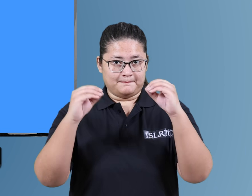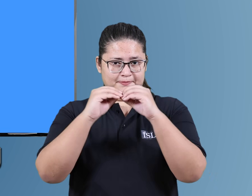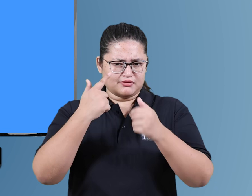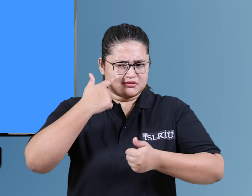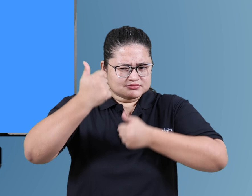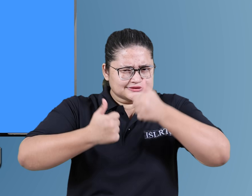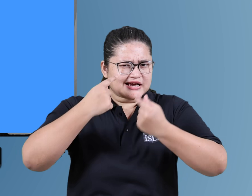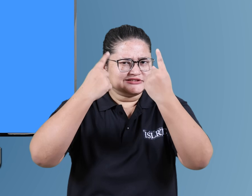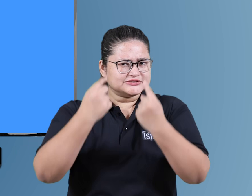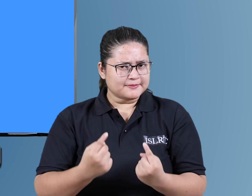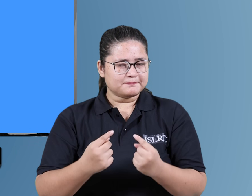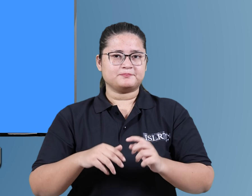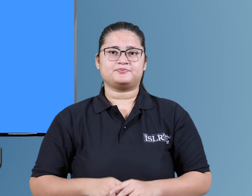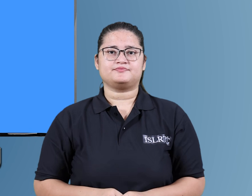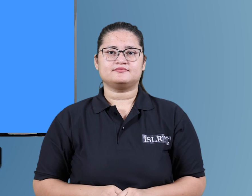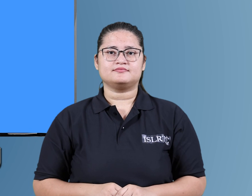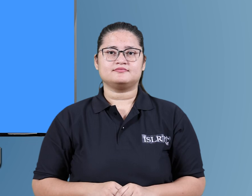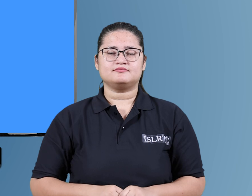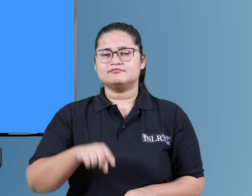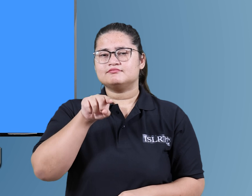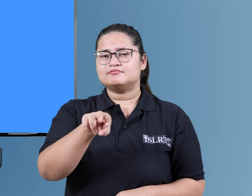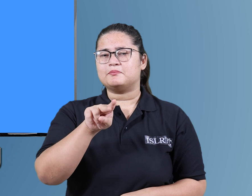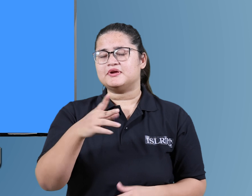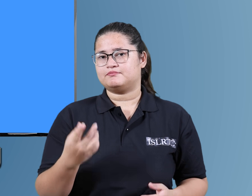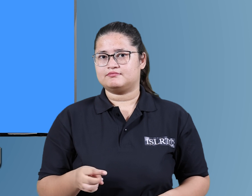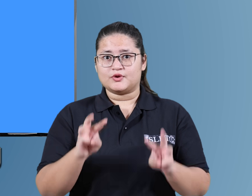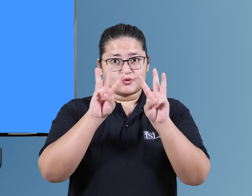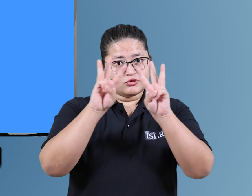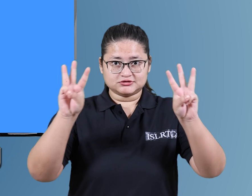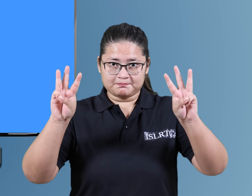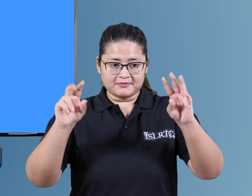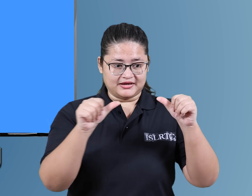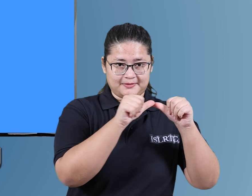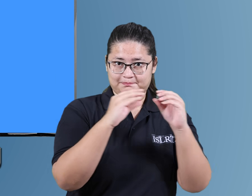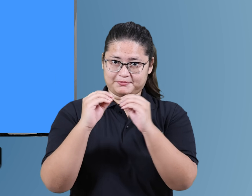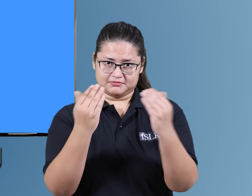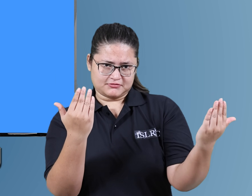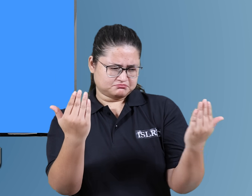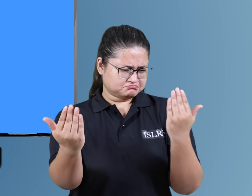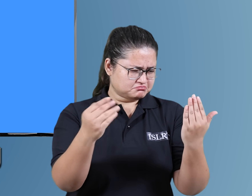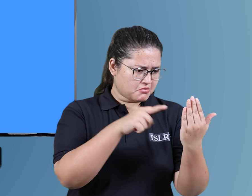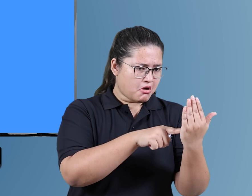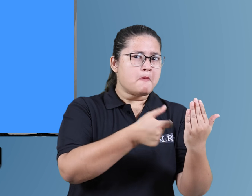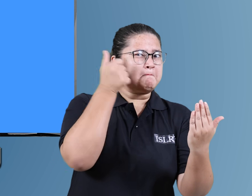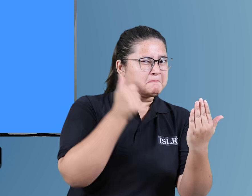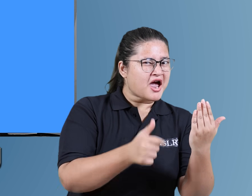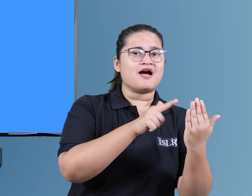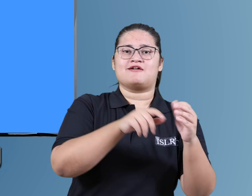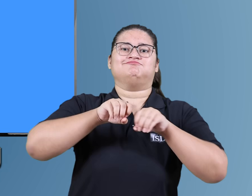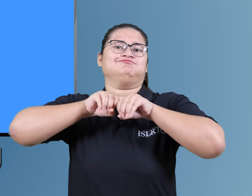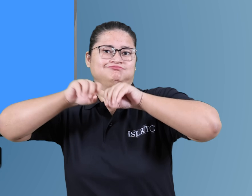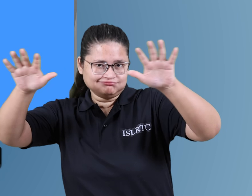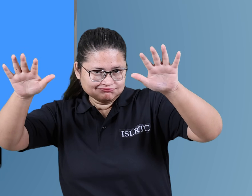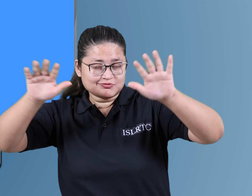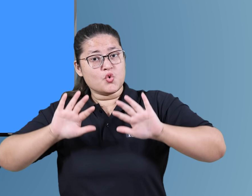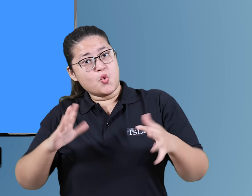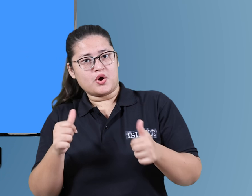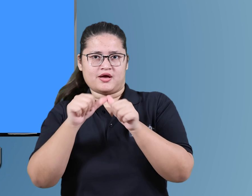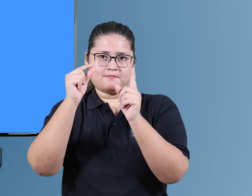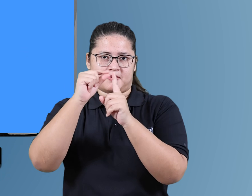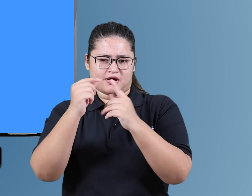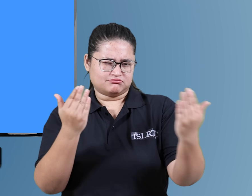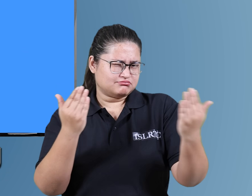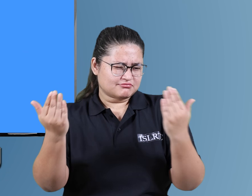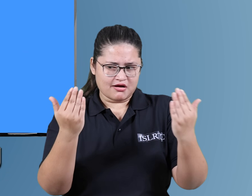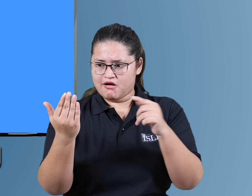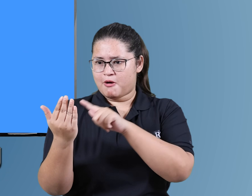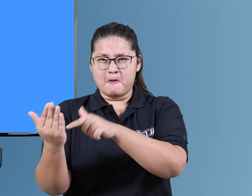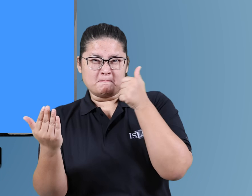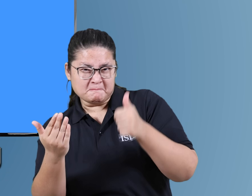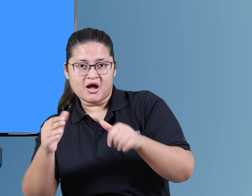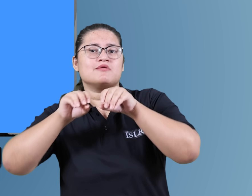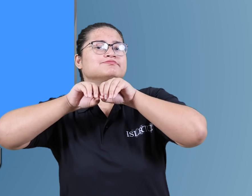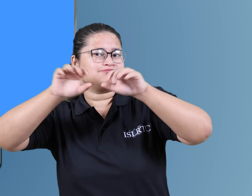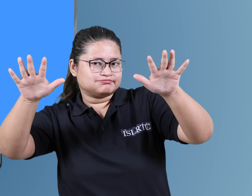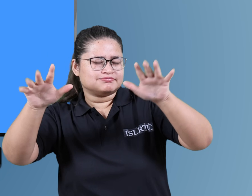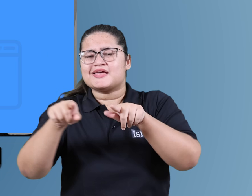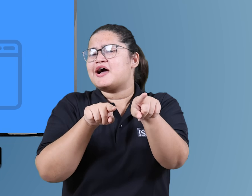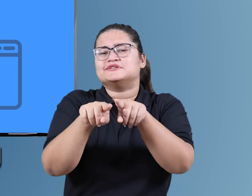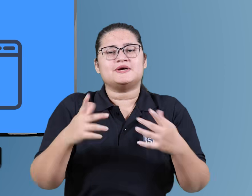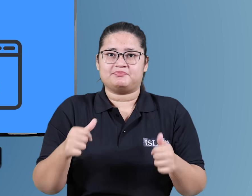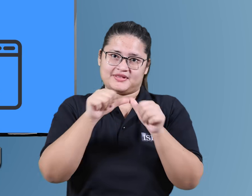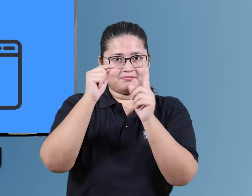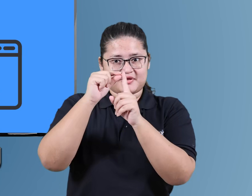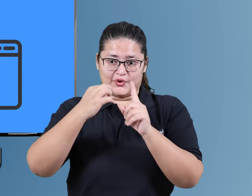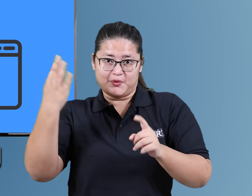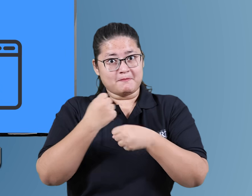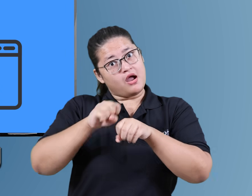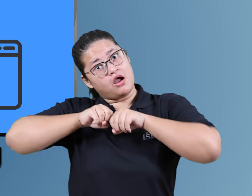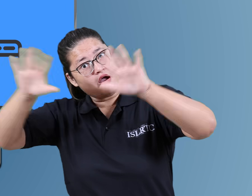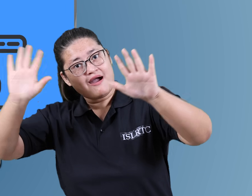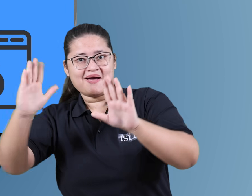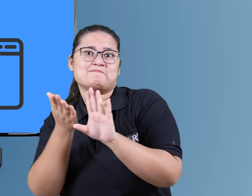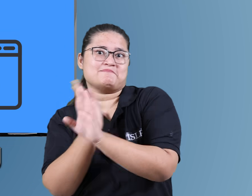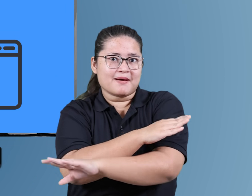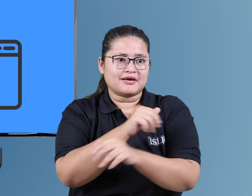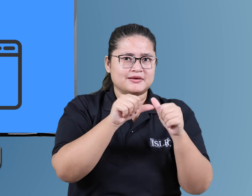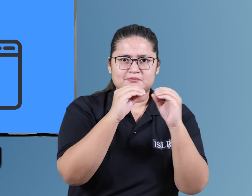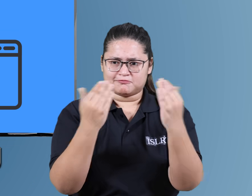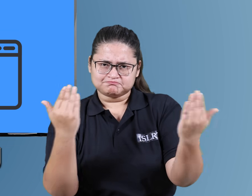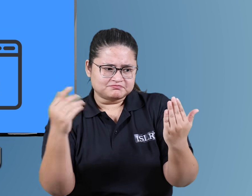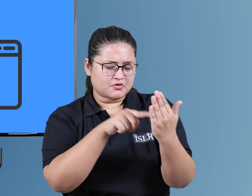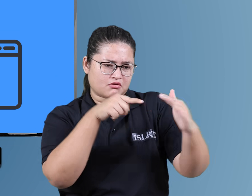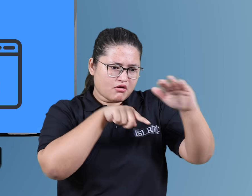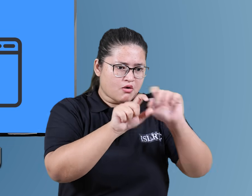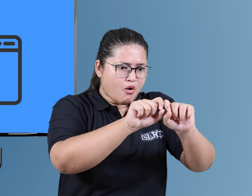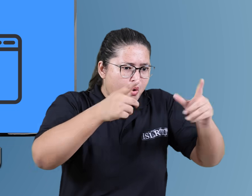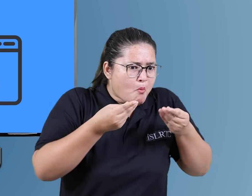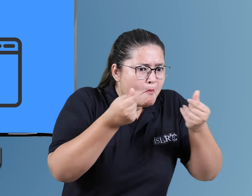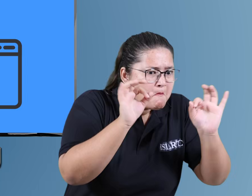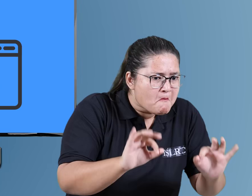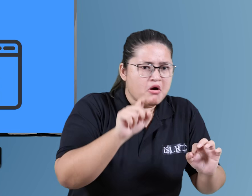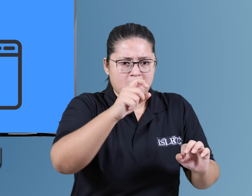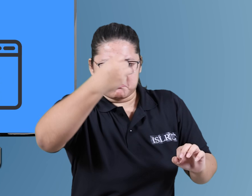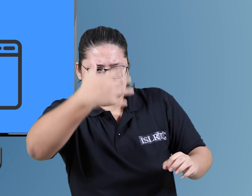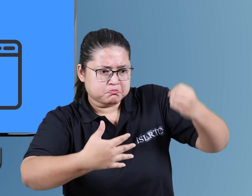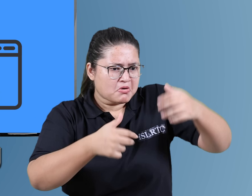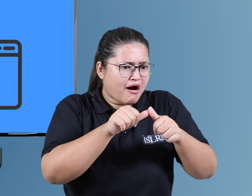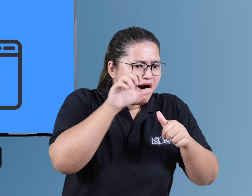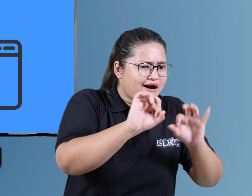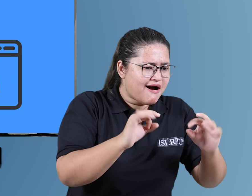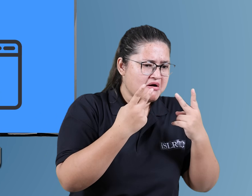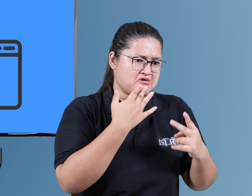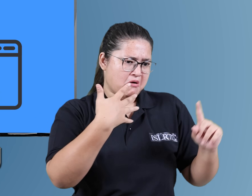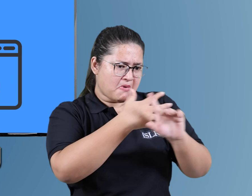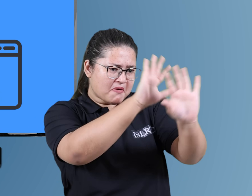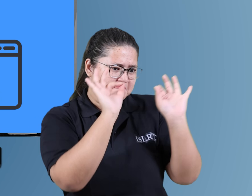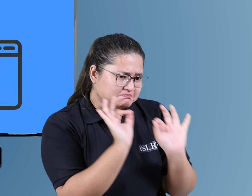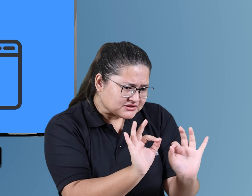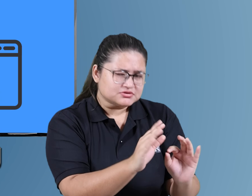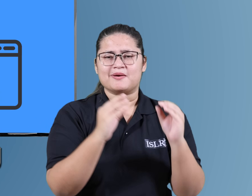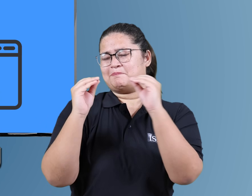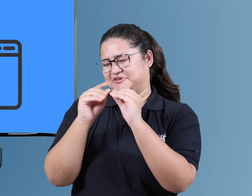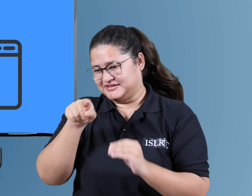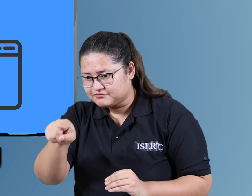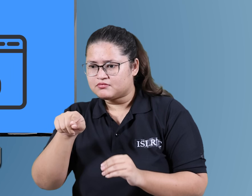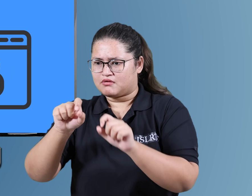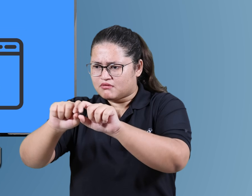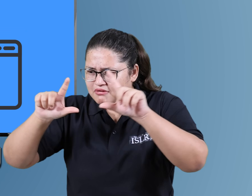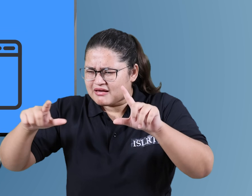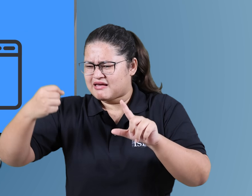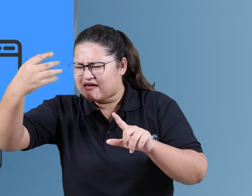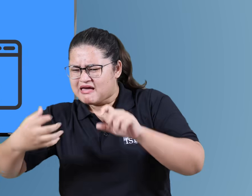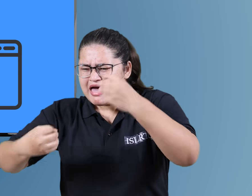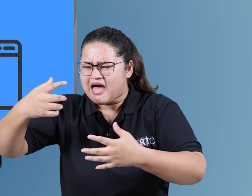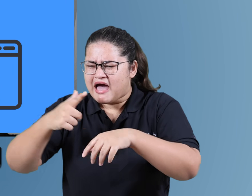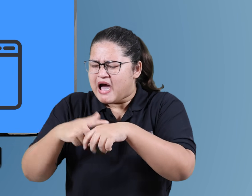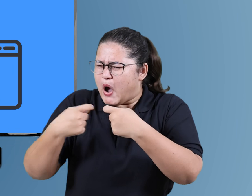A/B Testing A/B testing is a method used to compare two versions of a web page or app to determine which one performs better. For example, before launching an app, two samples, version A and version B are created to evaluate user accessibility and overall smoothness,